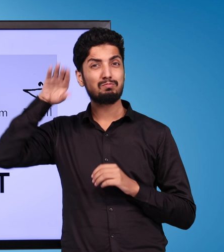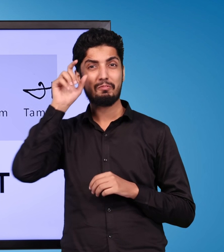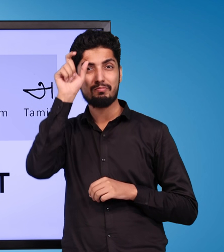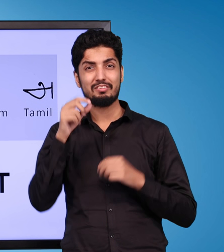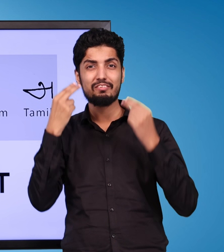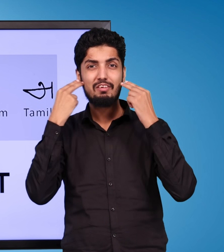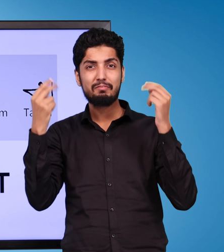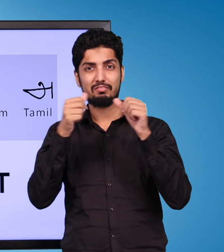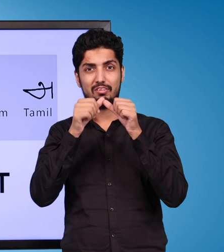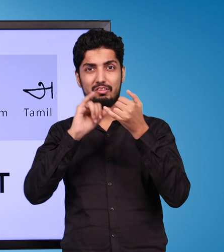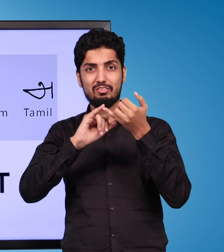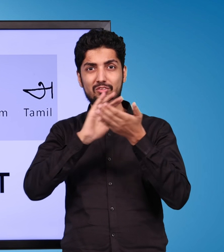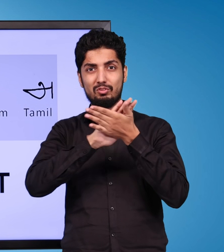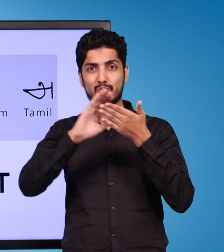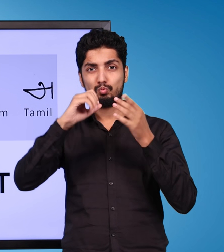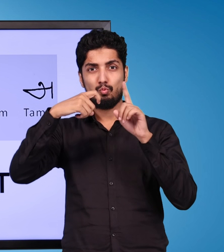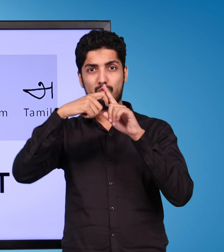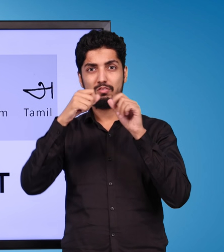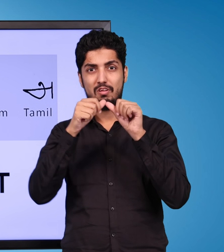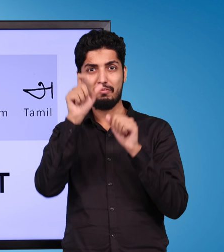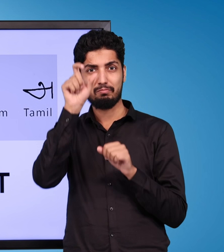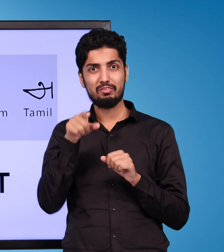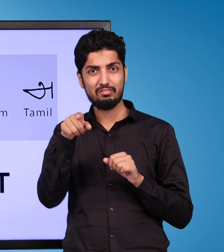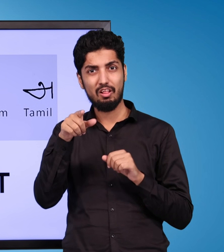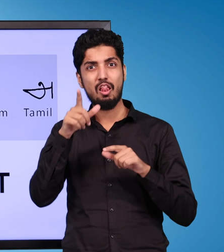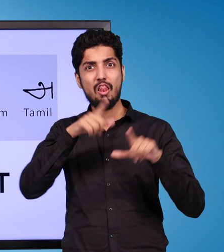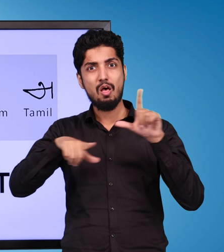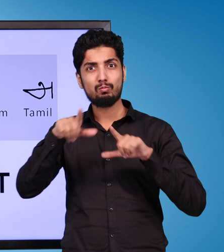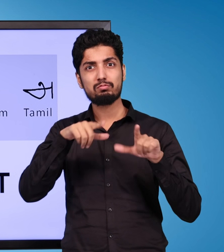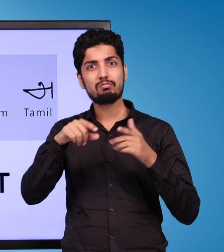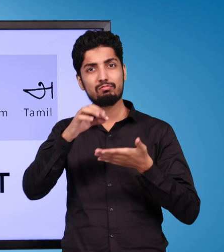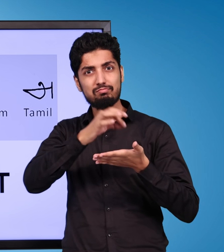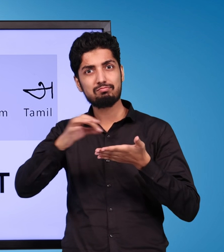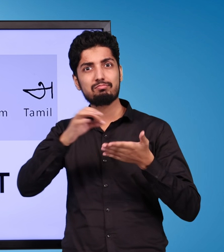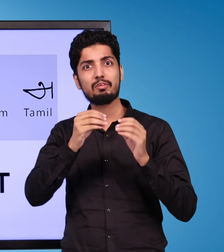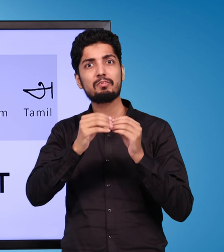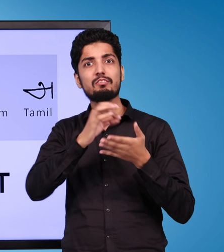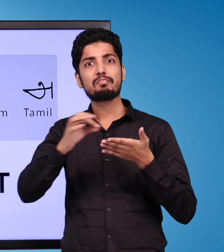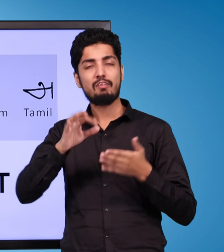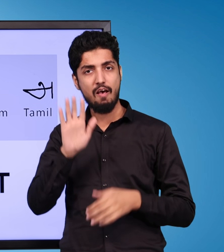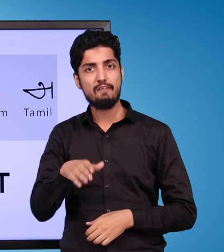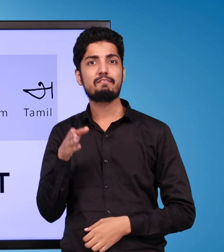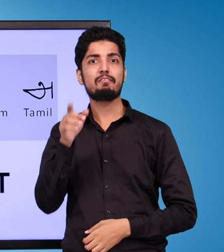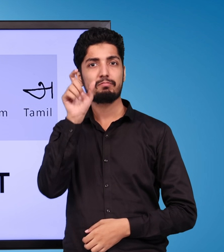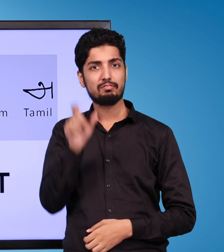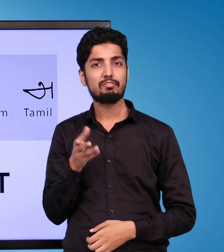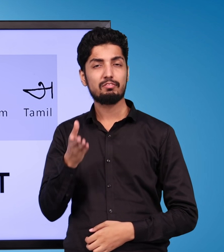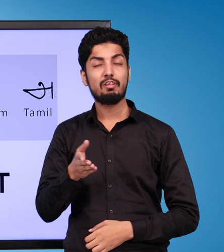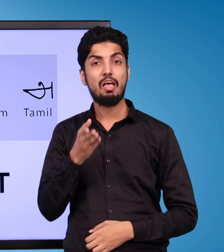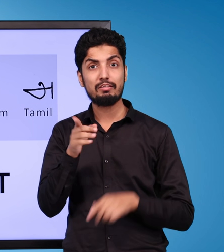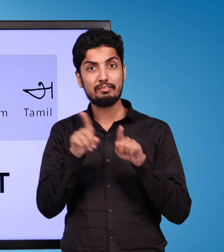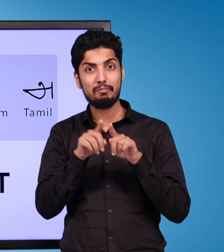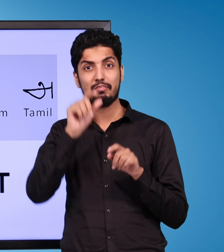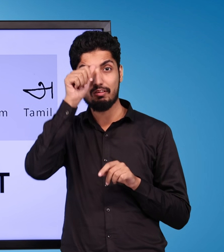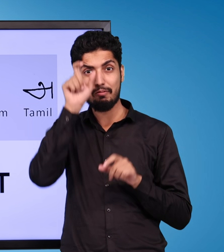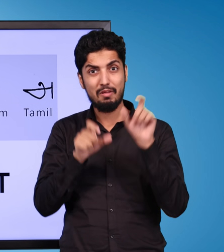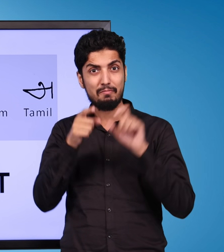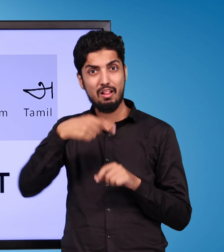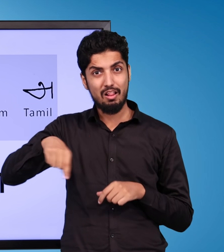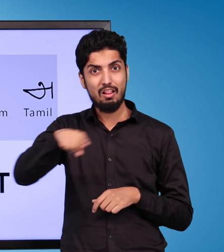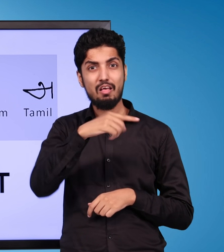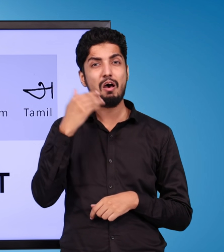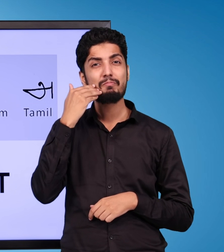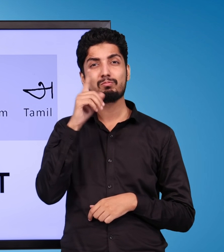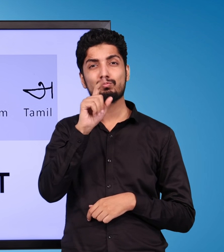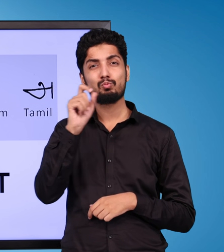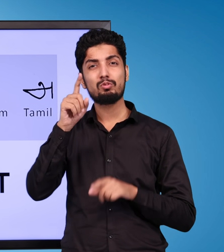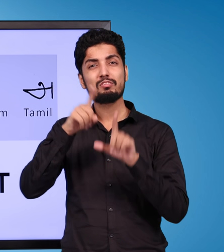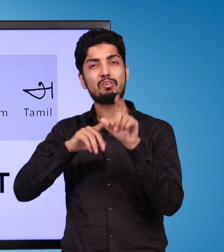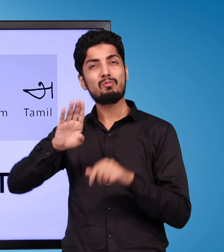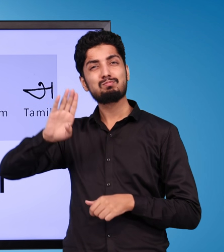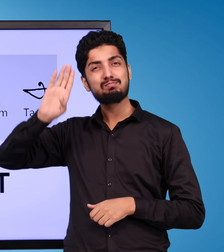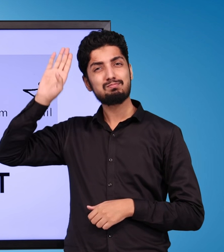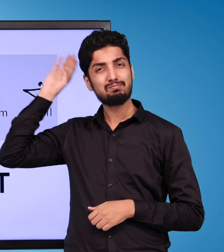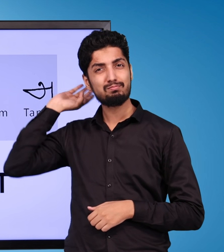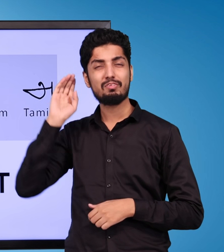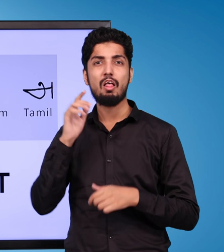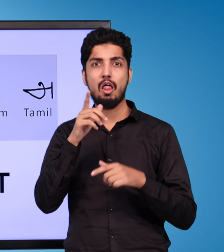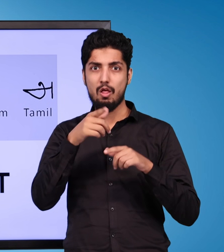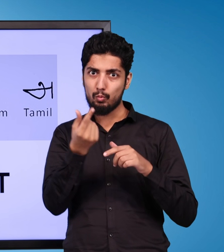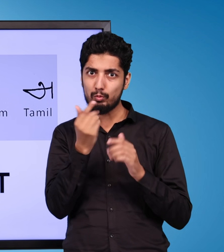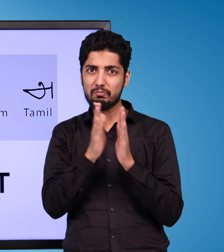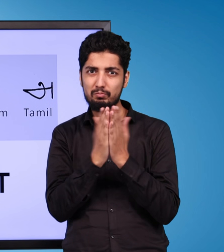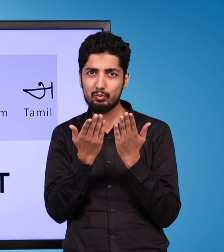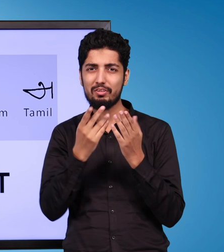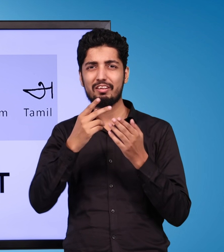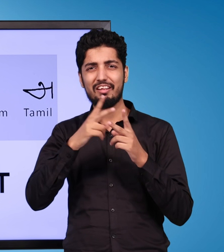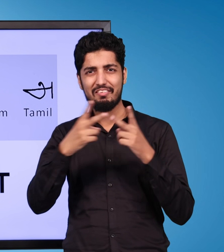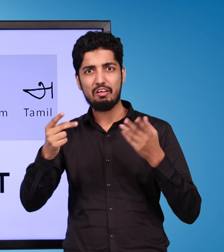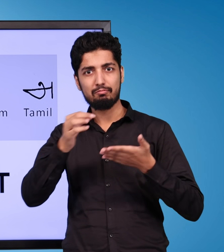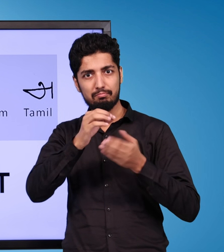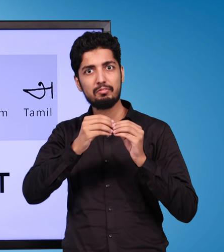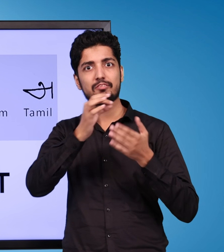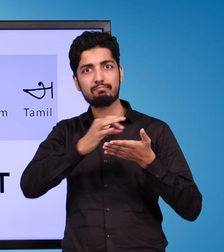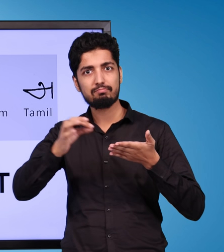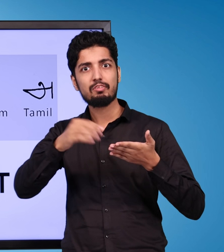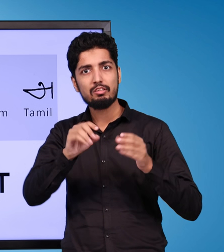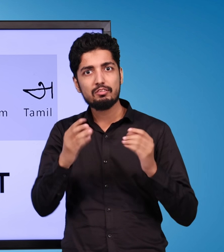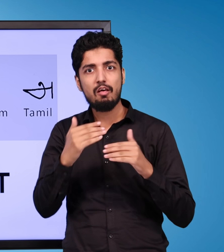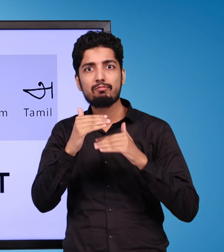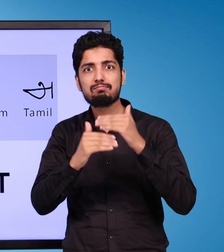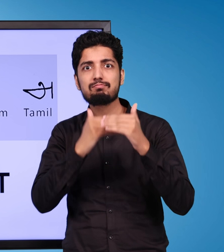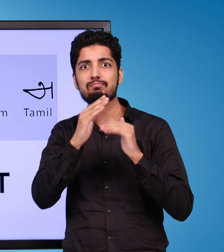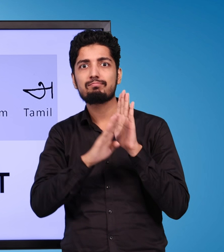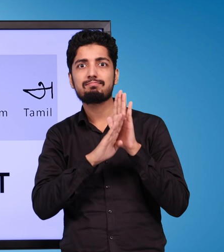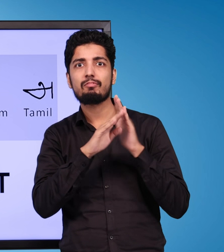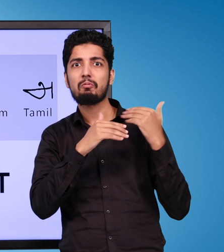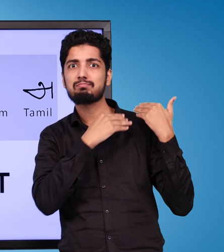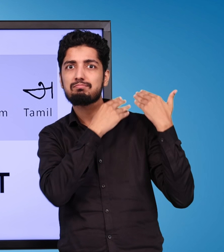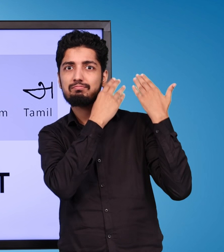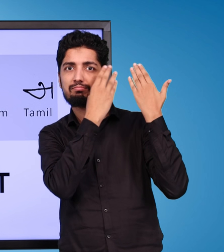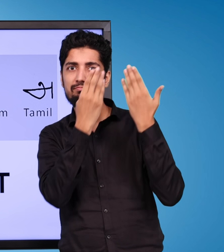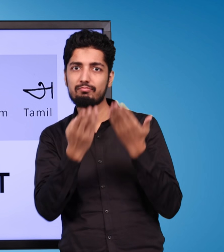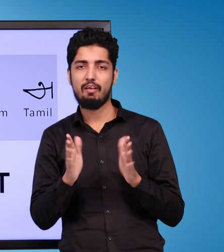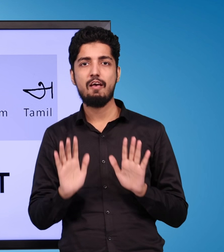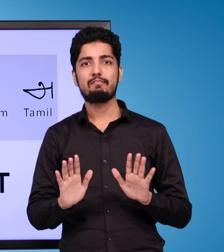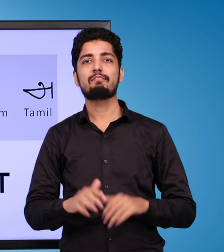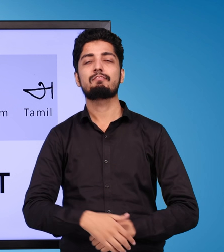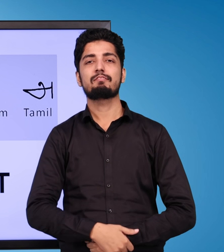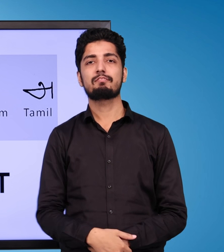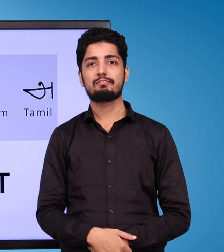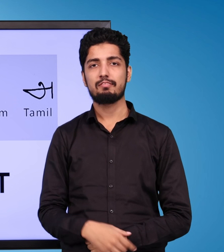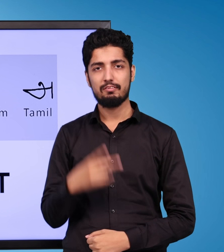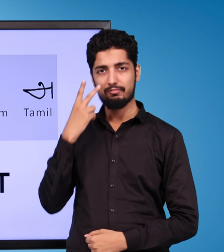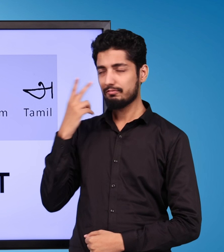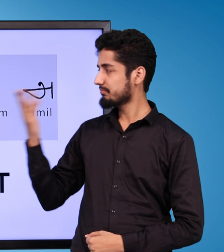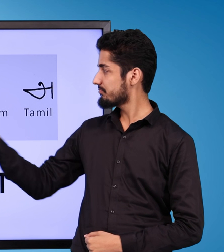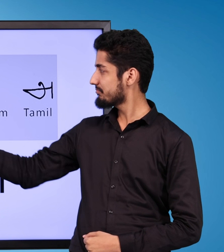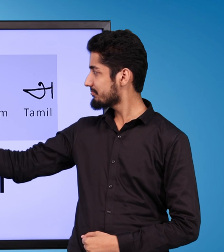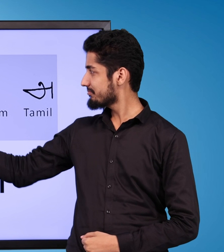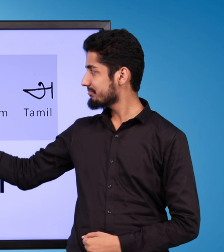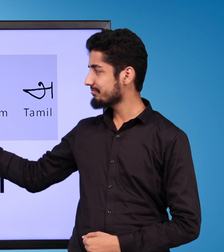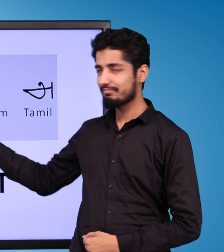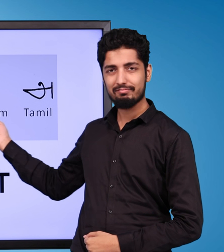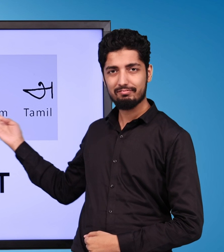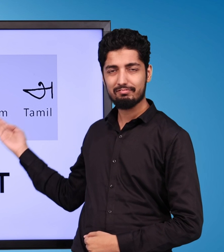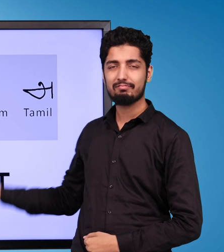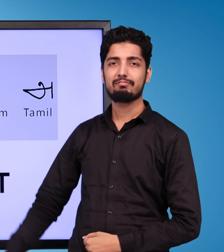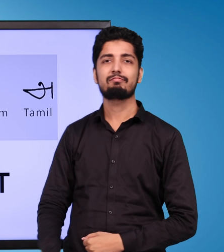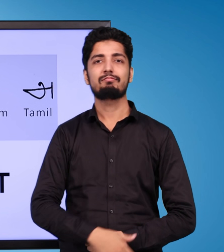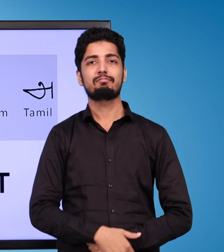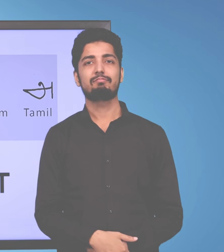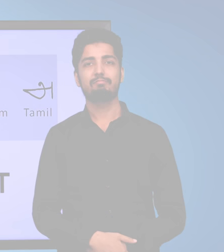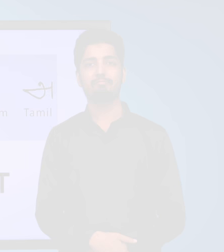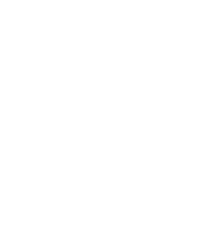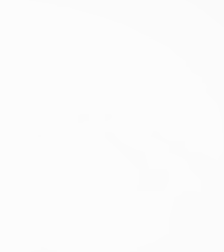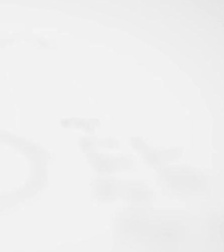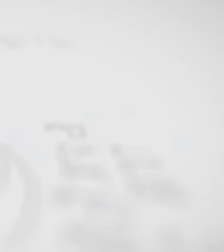Most of Ashoka‘s inscriptions were written in Brahmi script. Most modern Indian scripts have developed from Brahmi script over